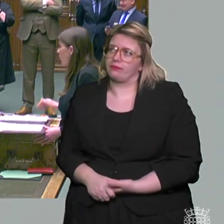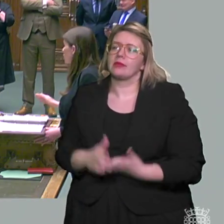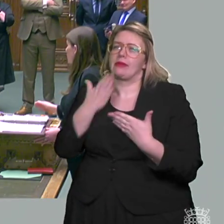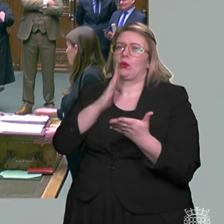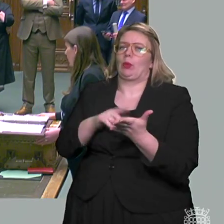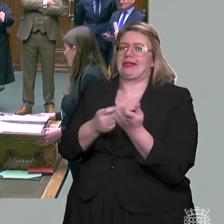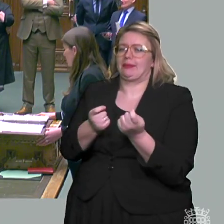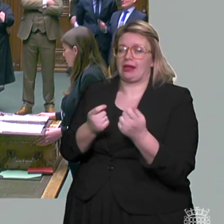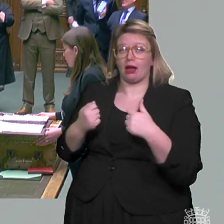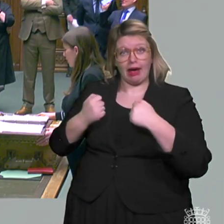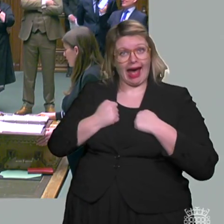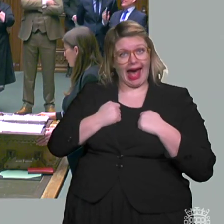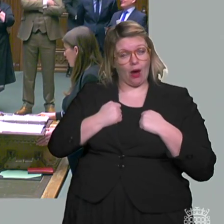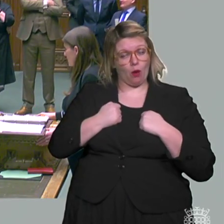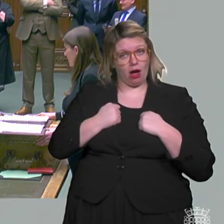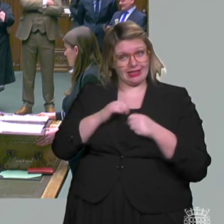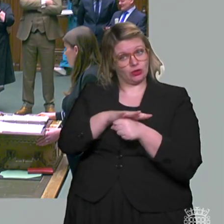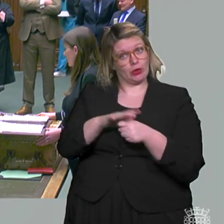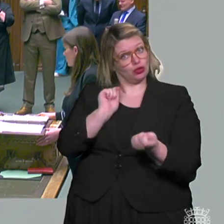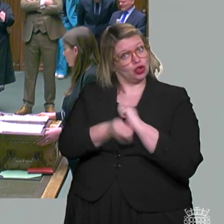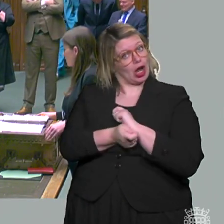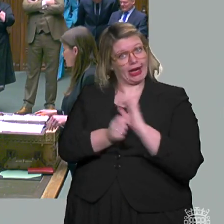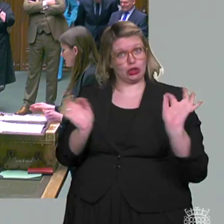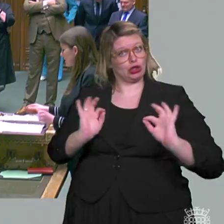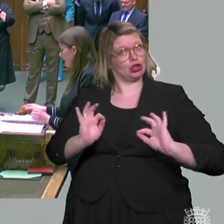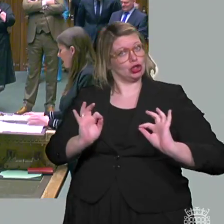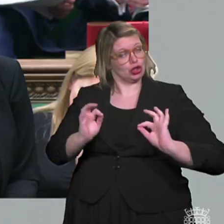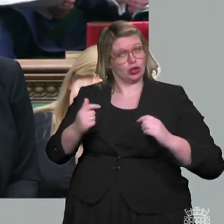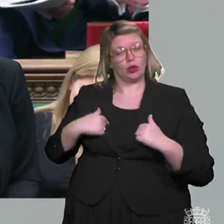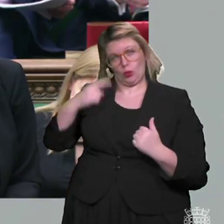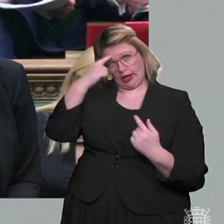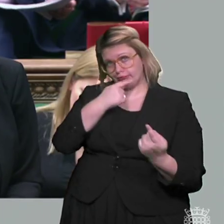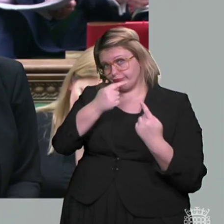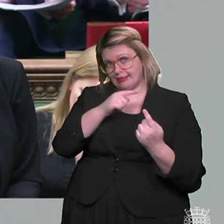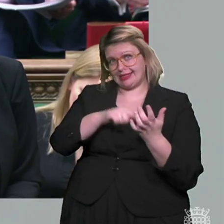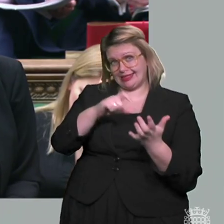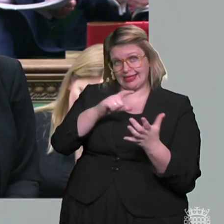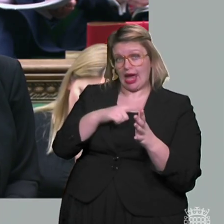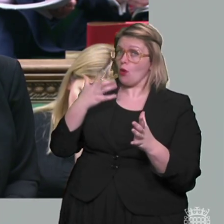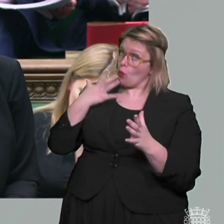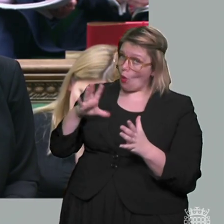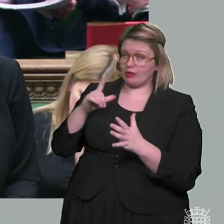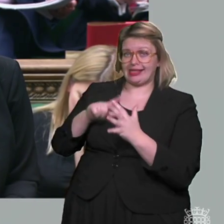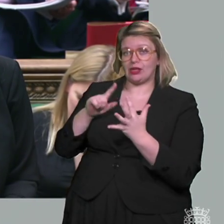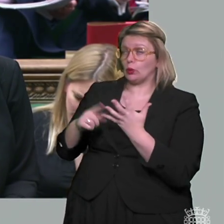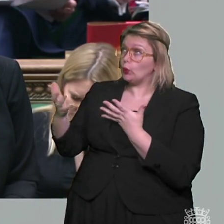We have not changed our position regarding Horizon and association was in the UK-EU trade and co-operation agreement.